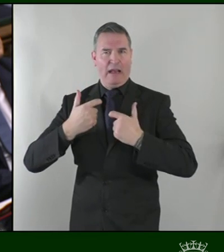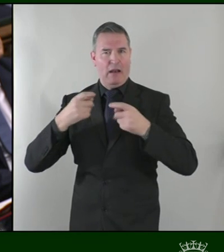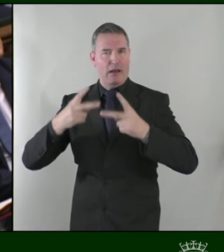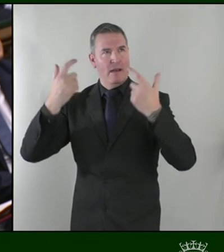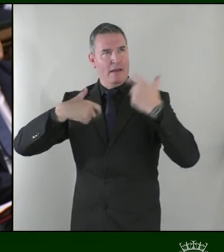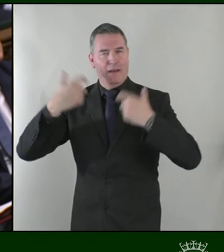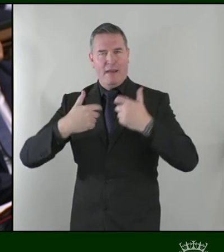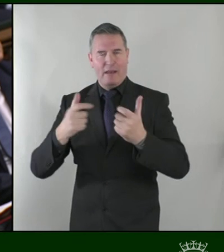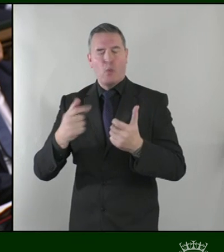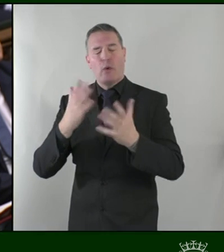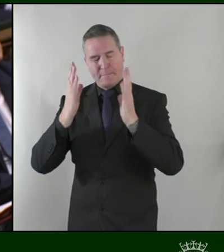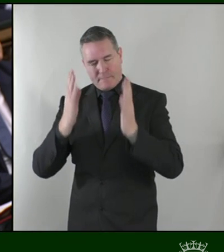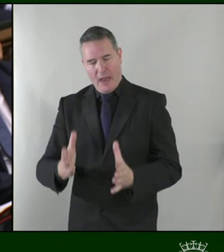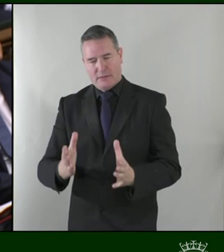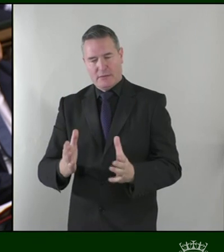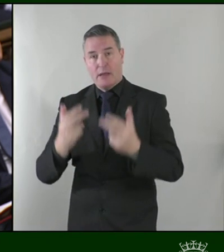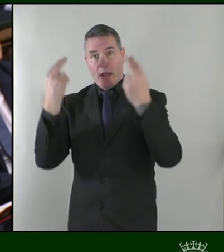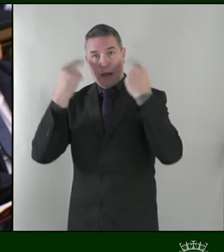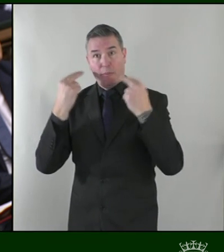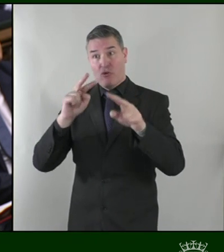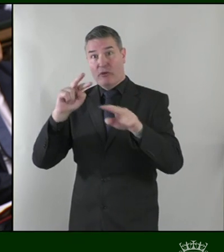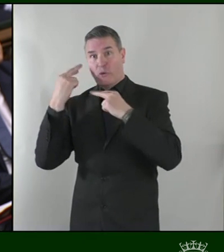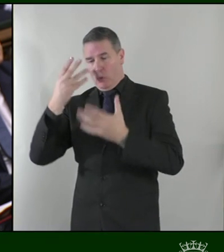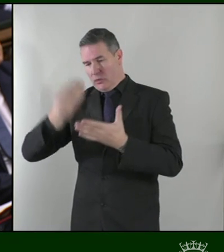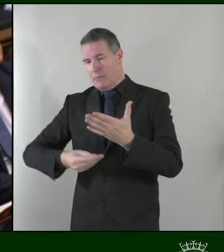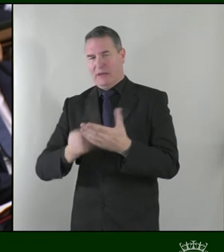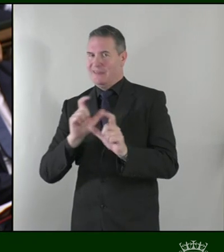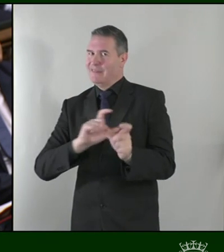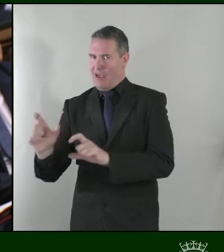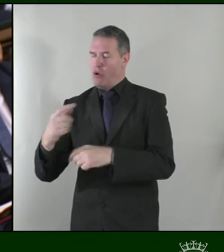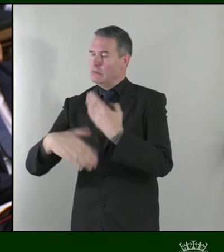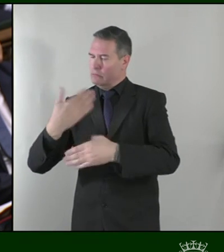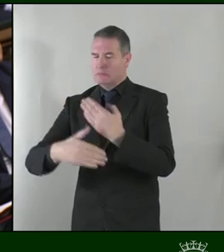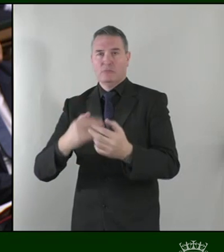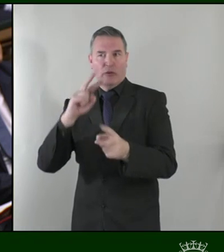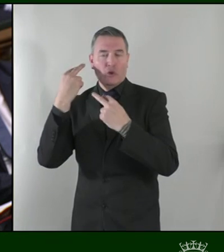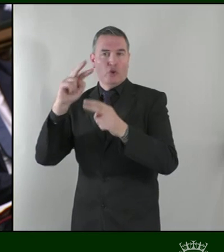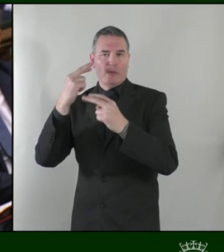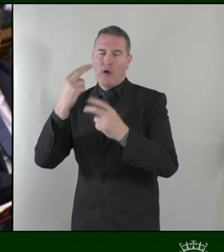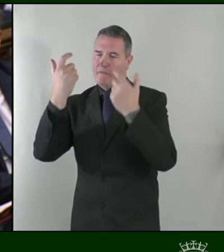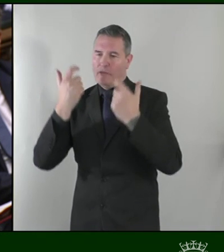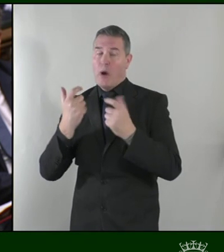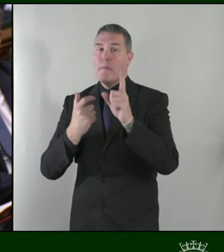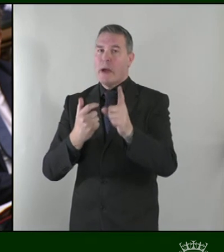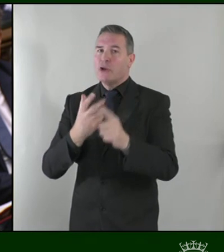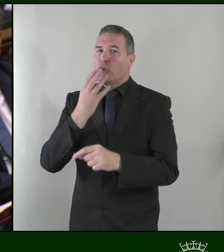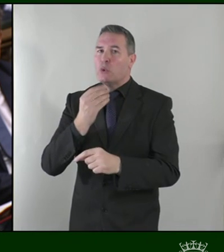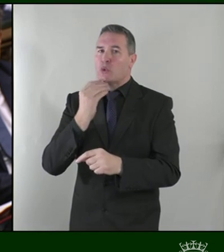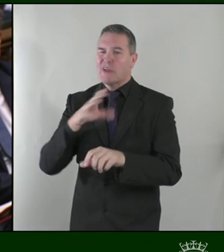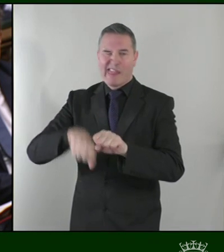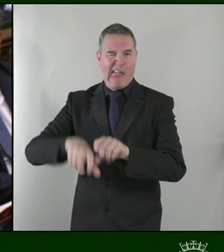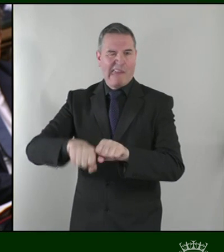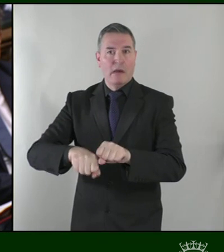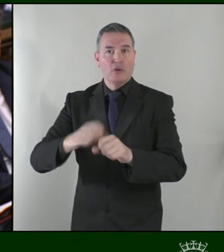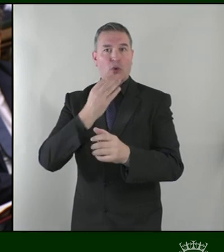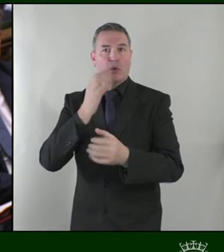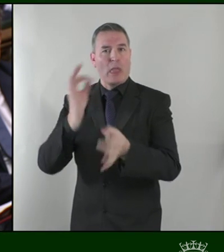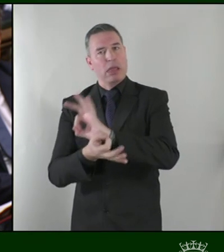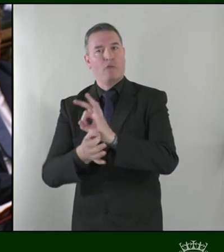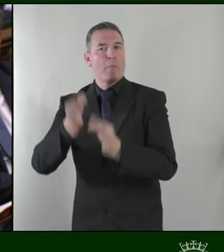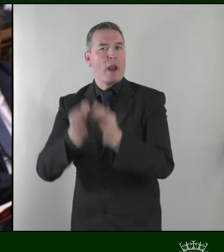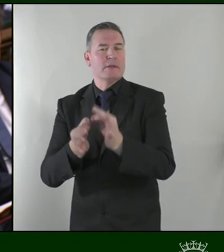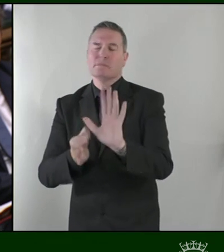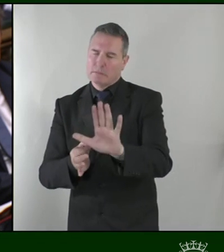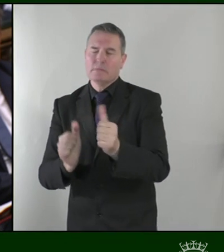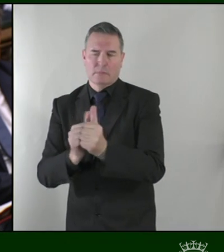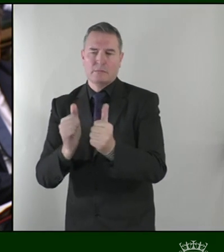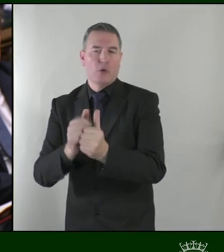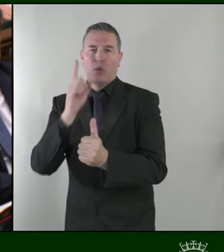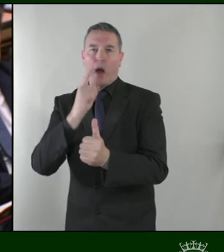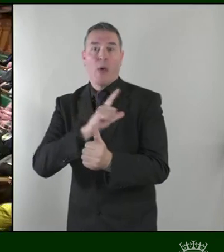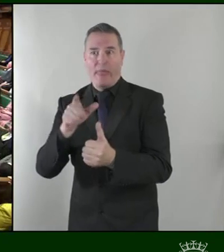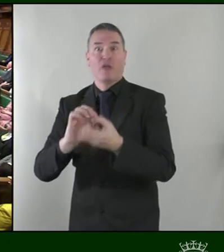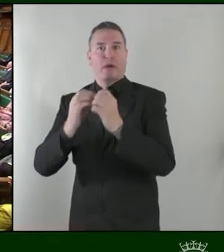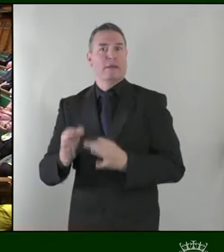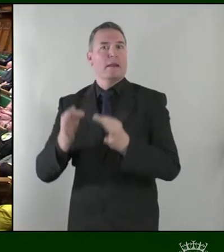We must protect judicial review. It is a vital part of our system, but we should also ensure that it is not abused to conduct politics by other means or to create needless delay.